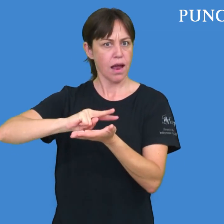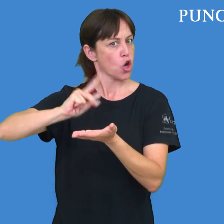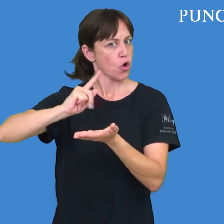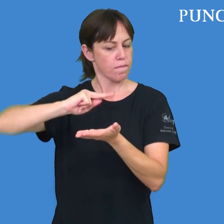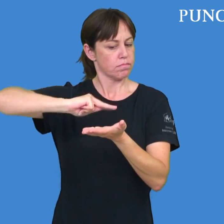no